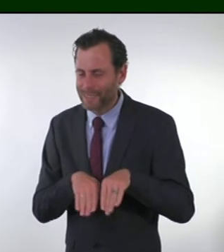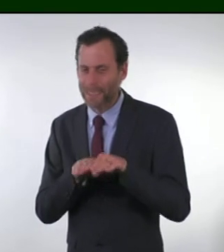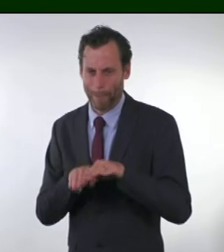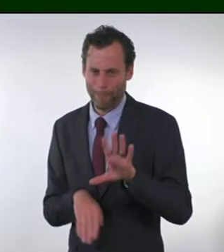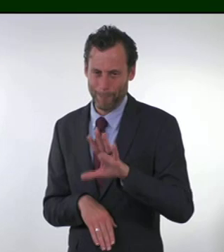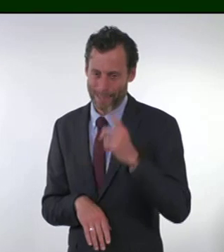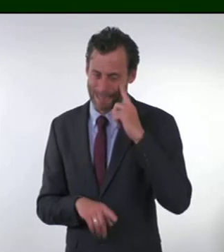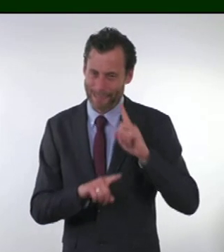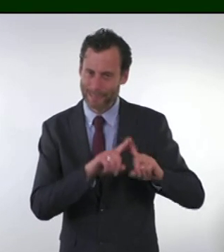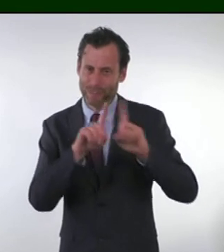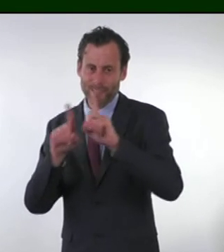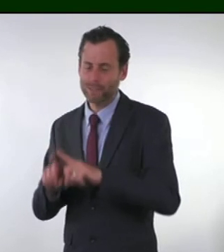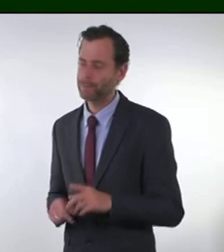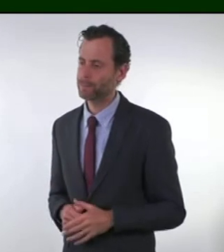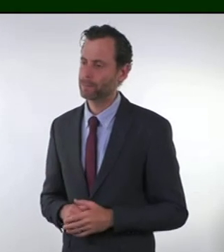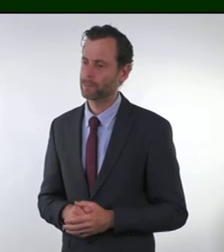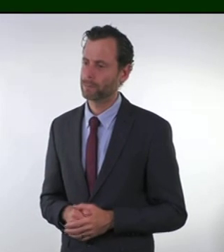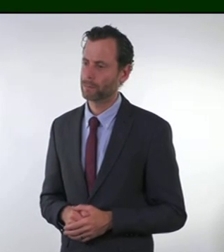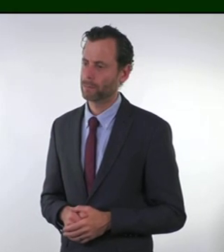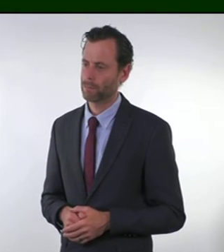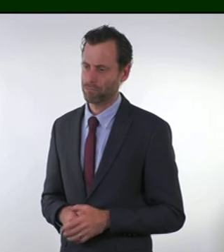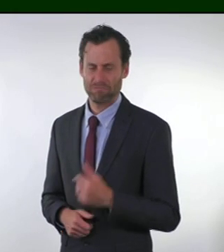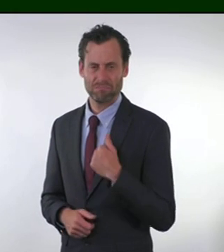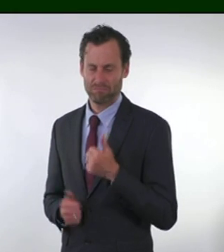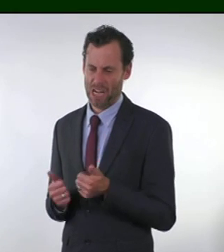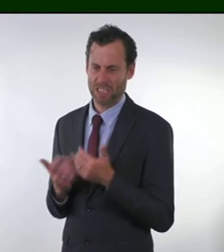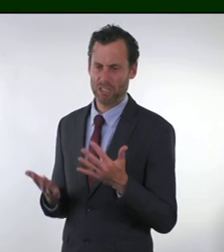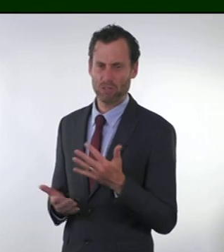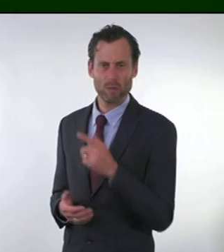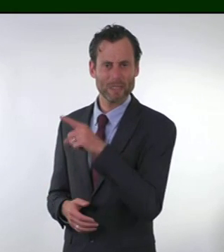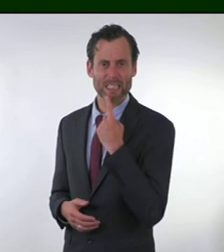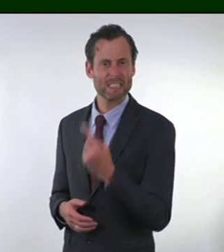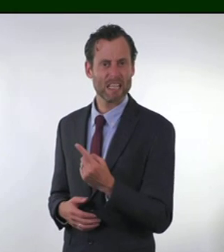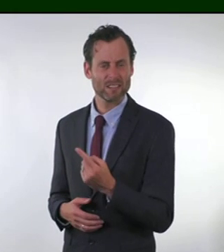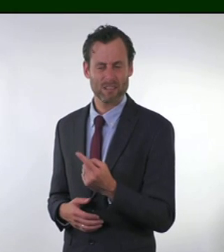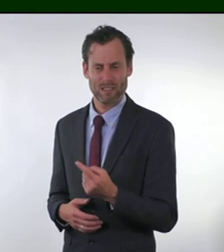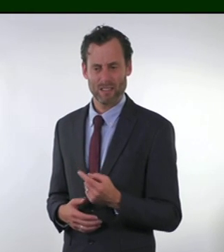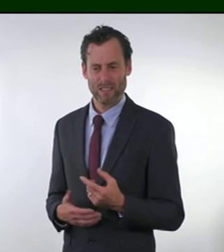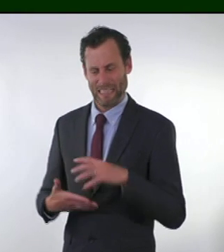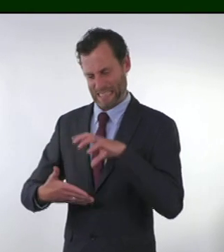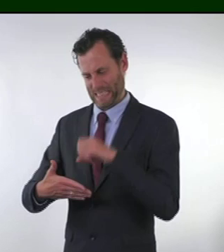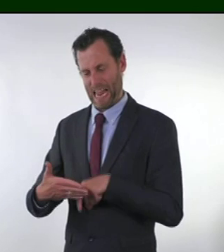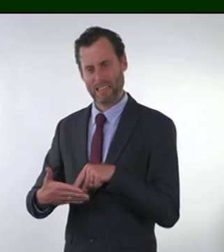No, I do not believe that now is the time, or ever would be the time, for a wealth tax.